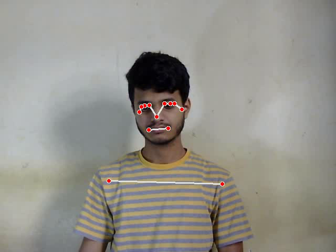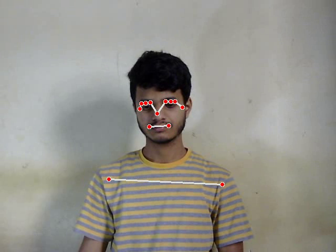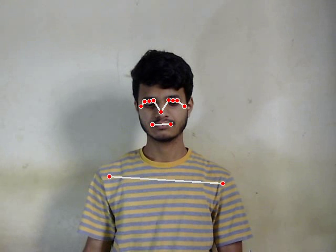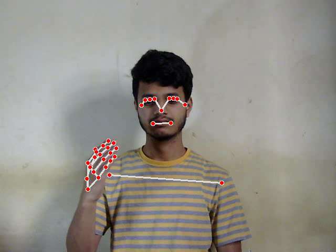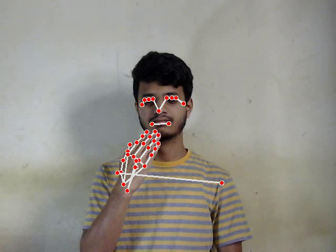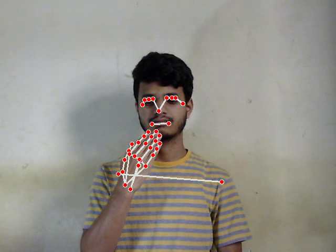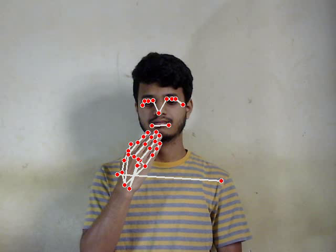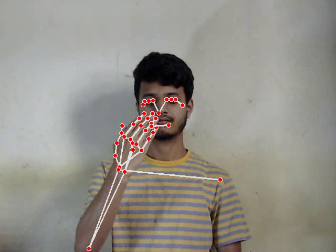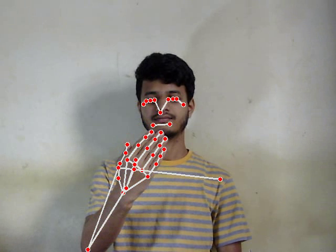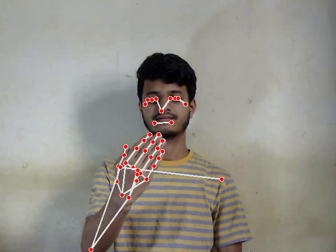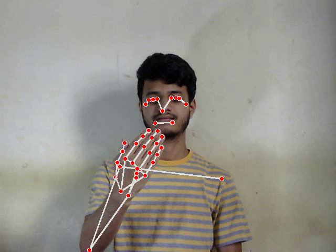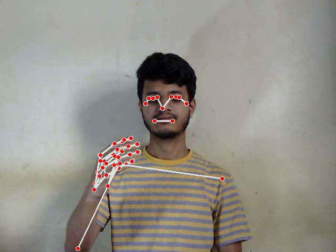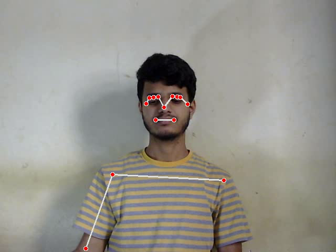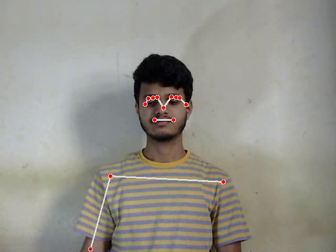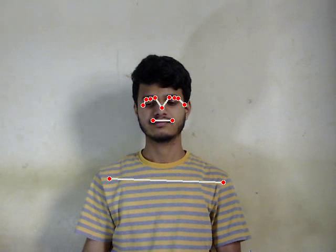thank you